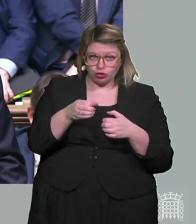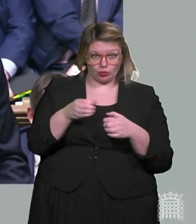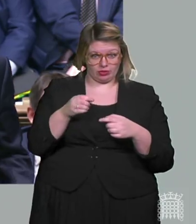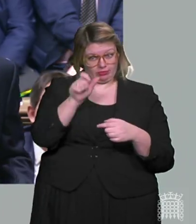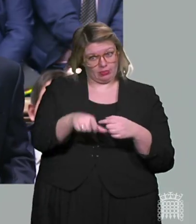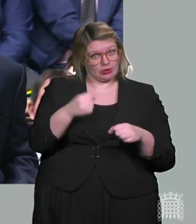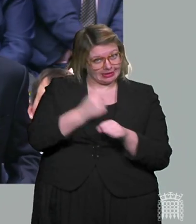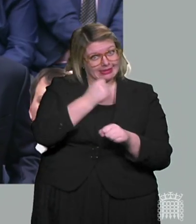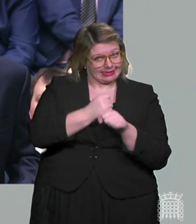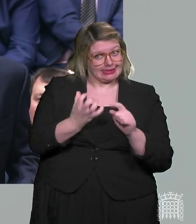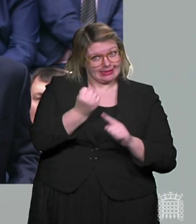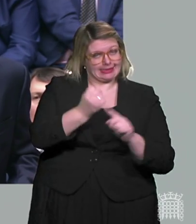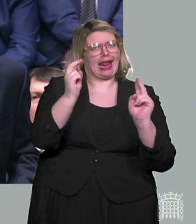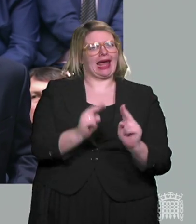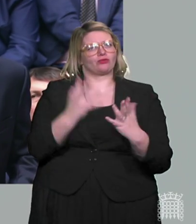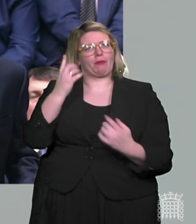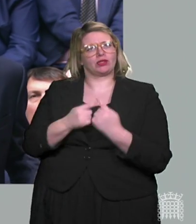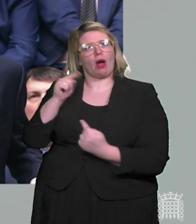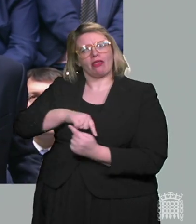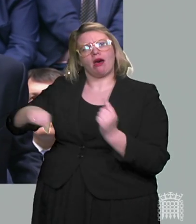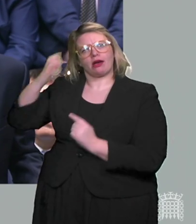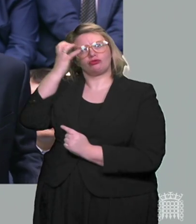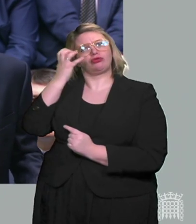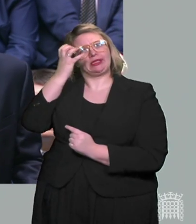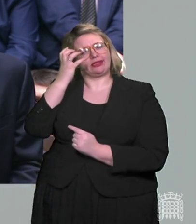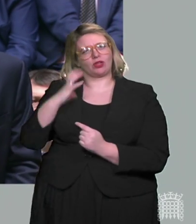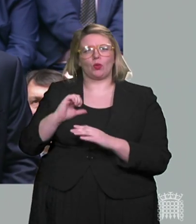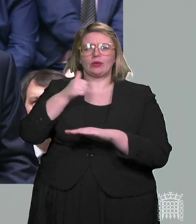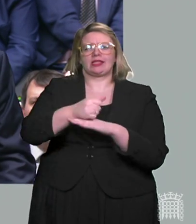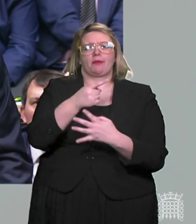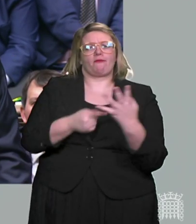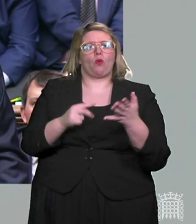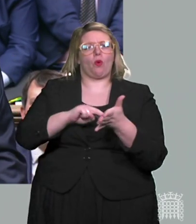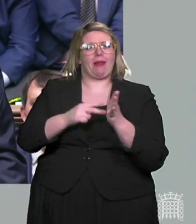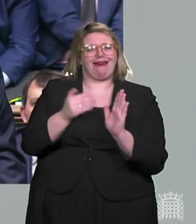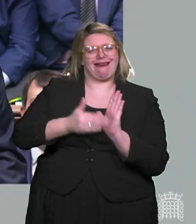So today I set out the four pillars of our industrial strategy to address these issues.